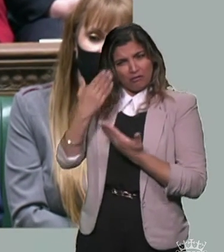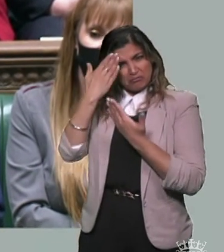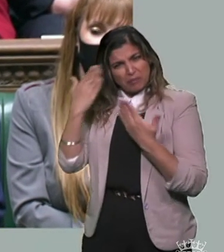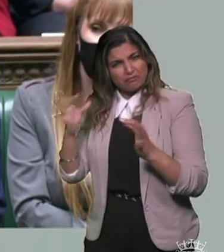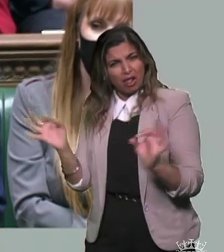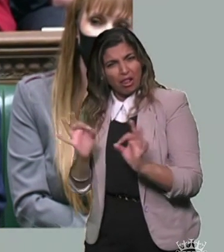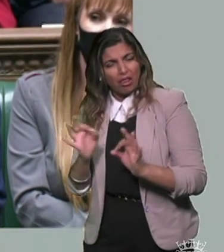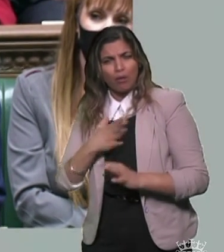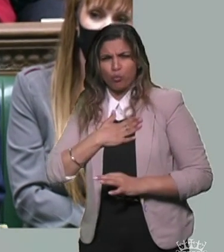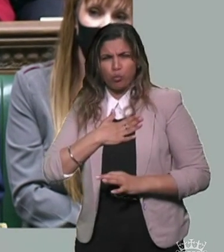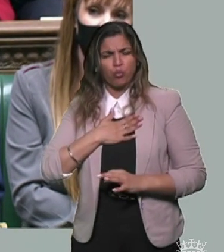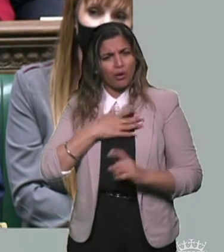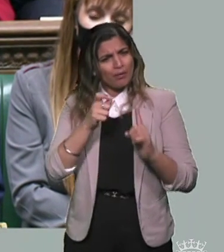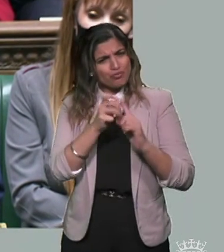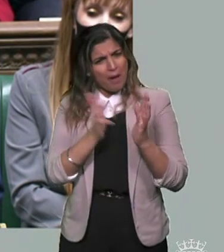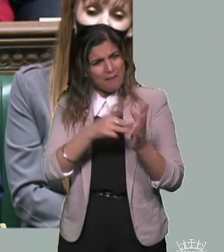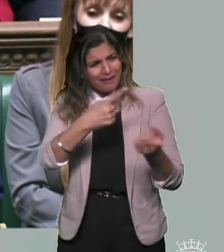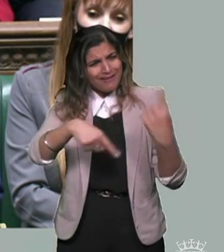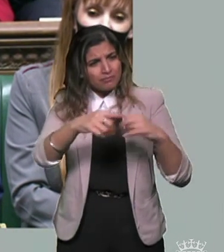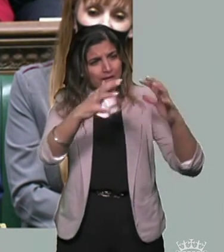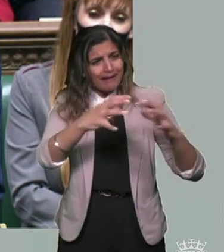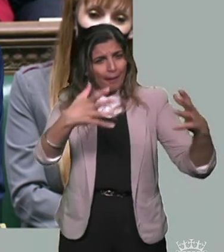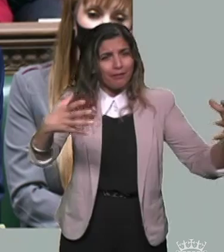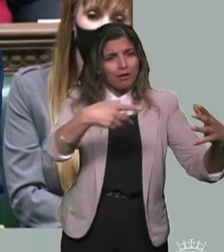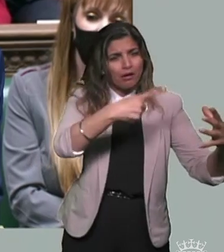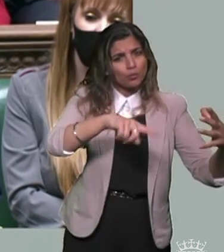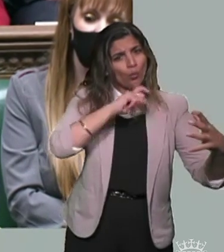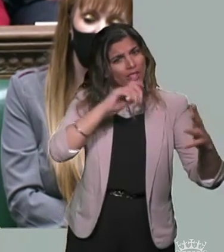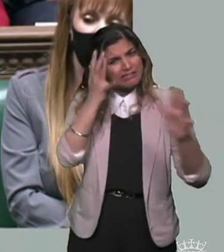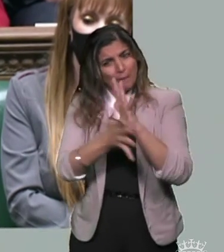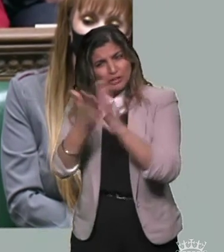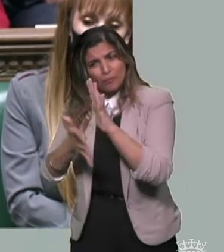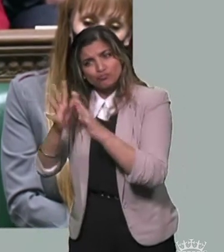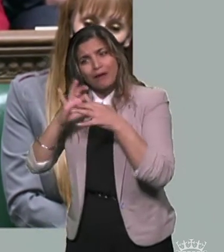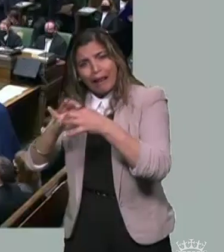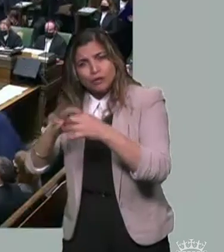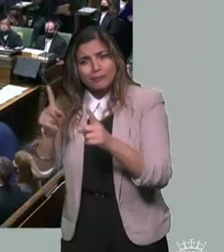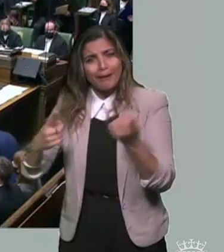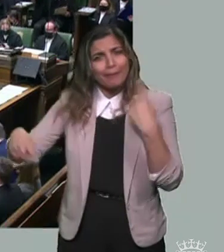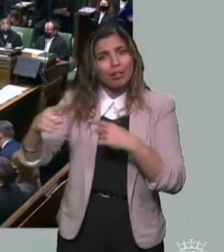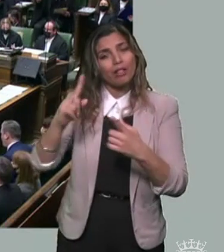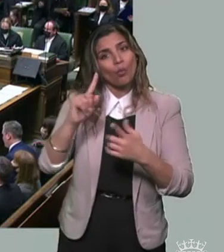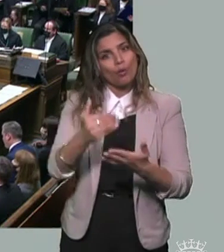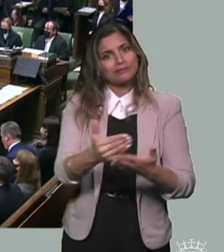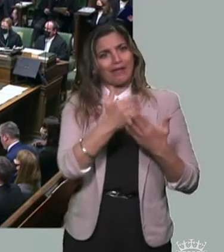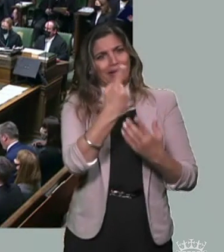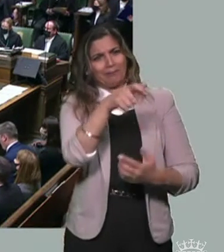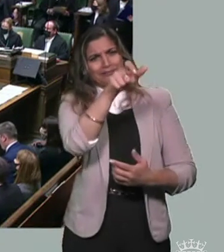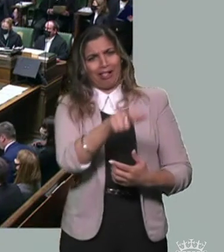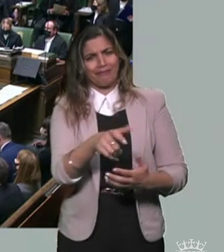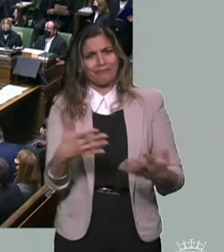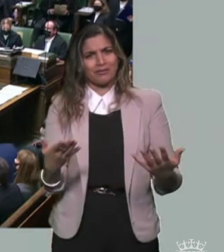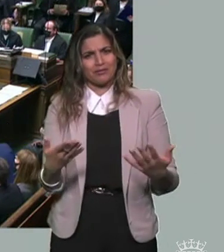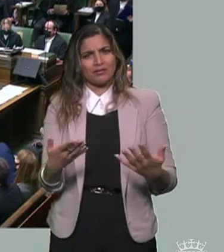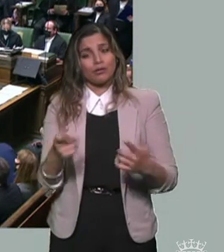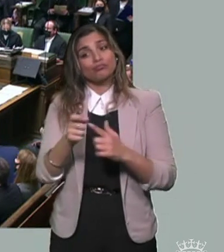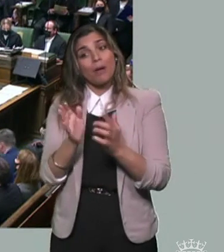How much damage are the Prime Minister and his Cabinet prepared to do to save his skin?